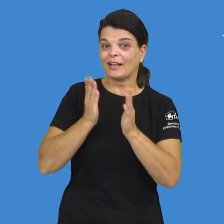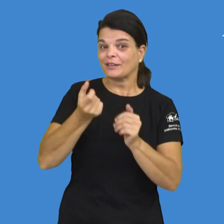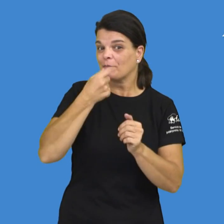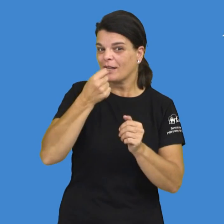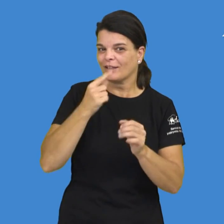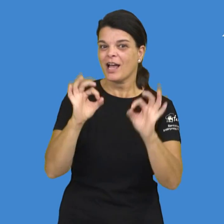droga